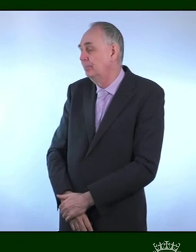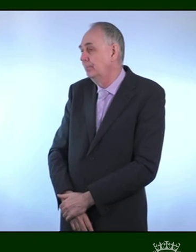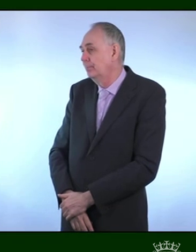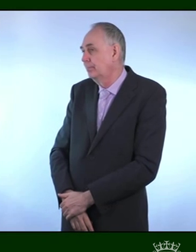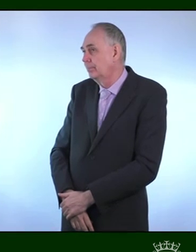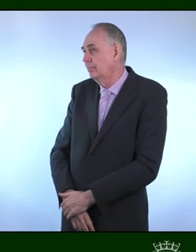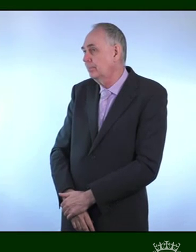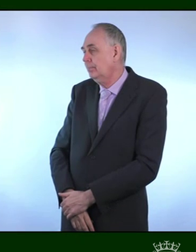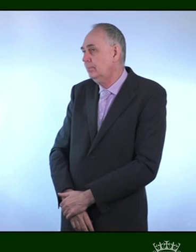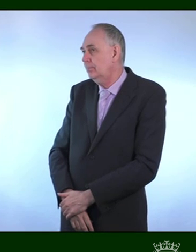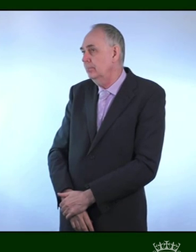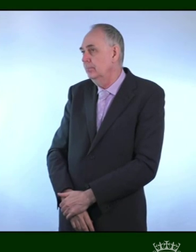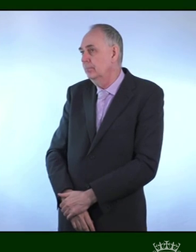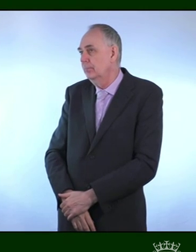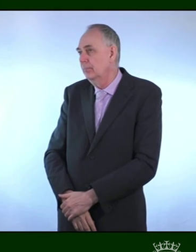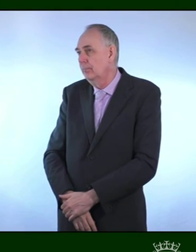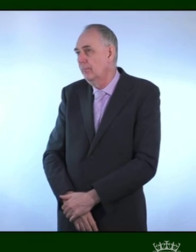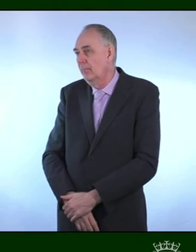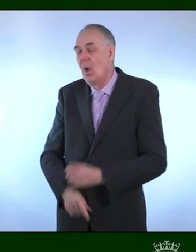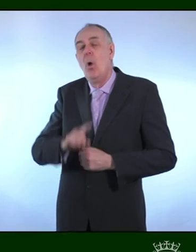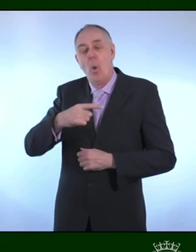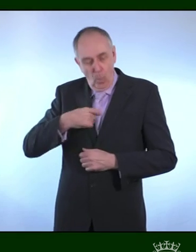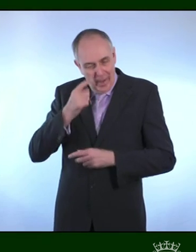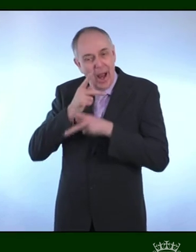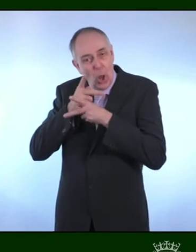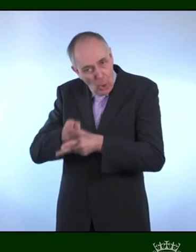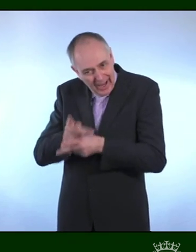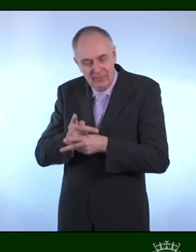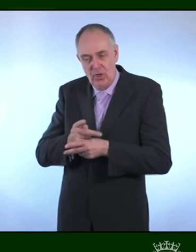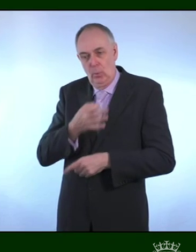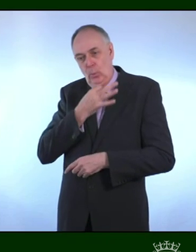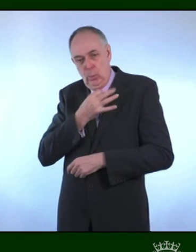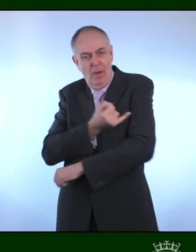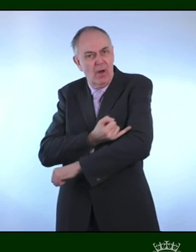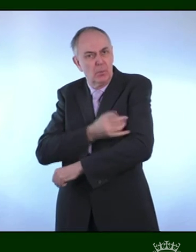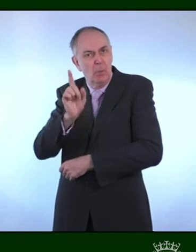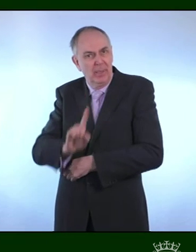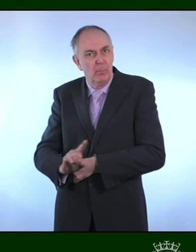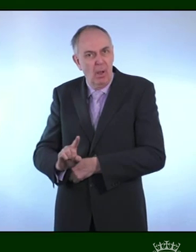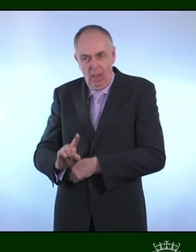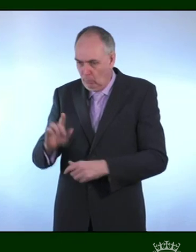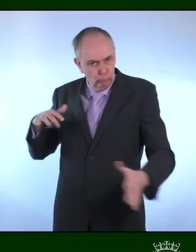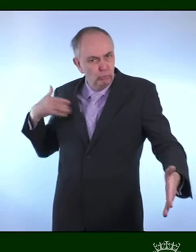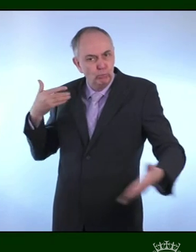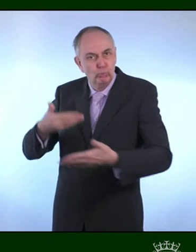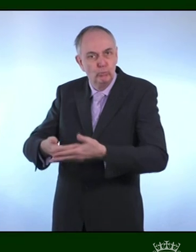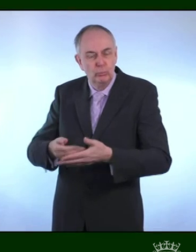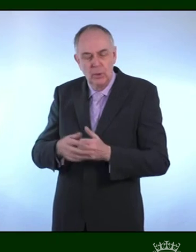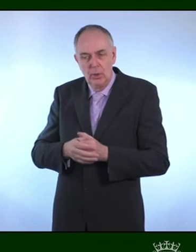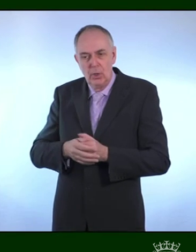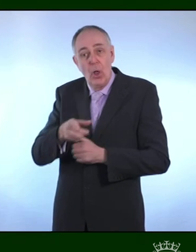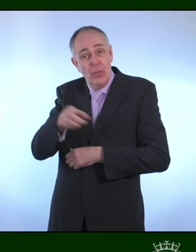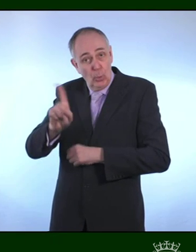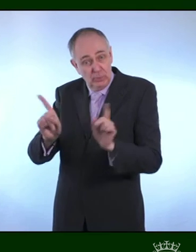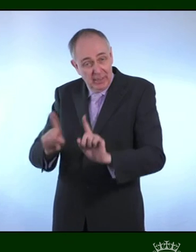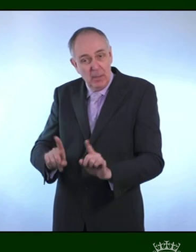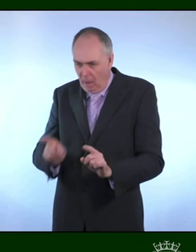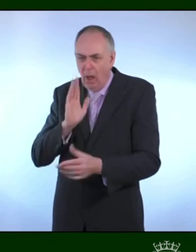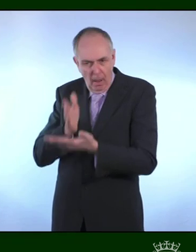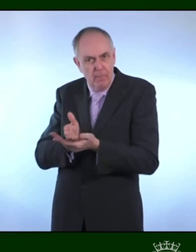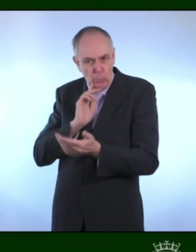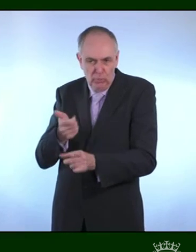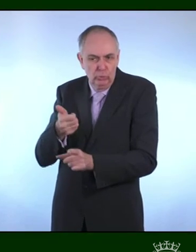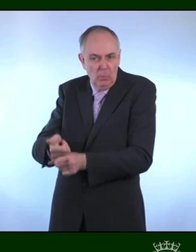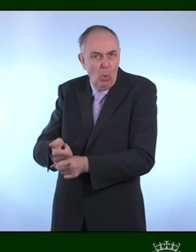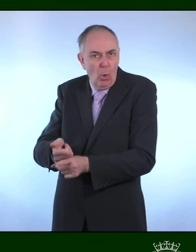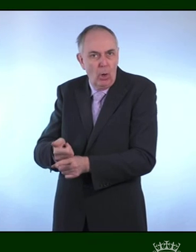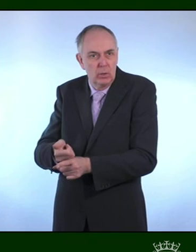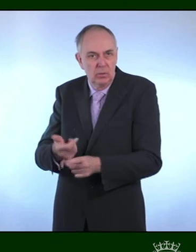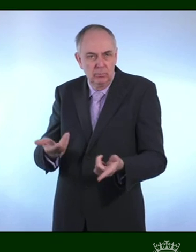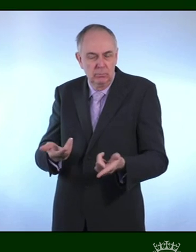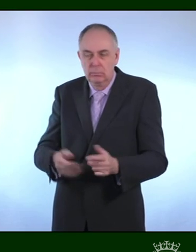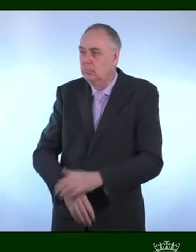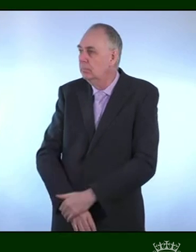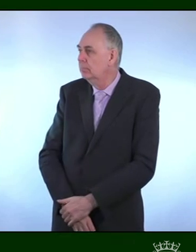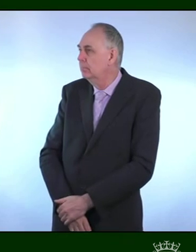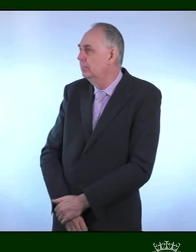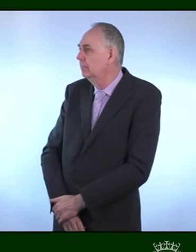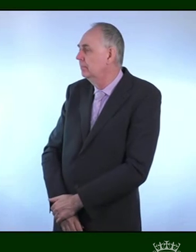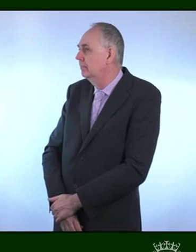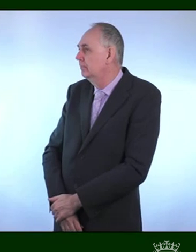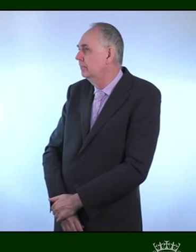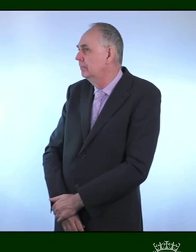This country will look after all the most vulnerable in society in the way that we always have, and the groups that the honourable Gentleman mentions will certainly receive the Home Office funding that they need and deserve.